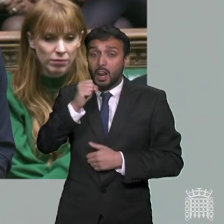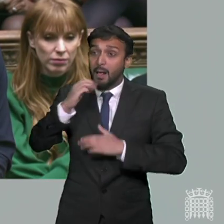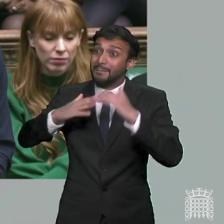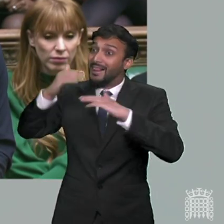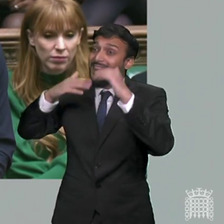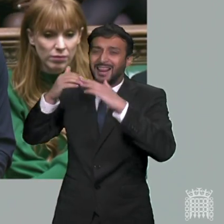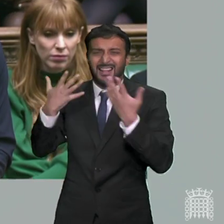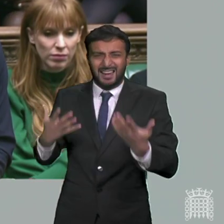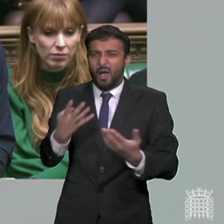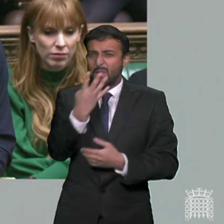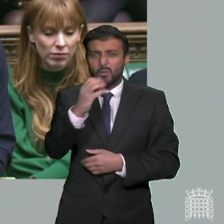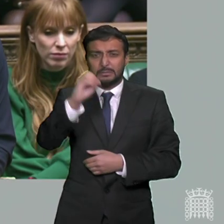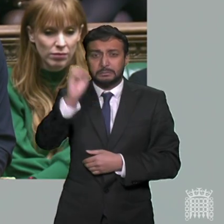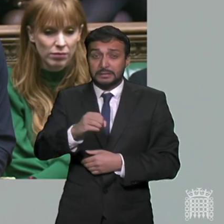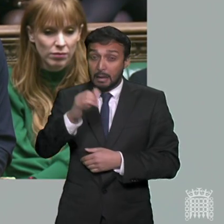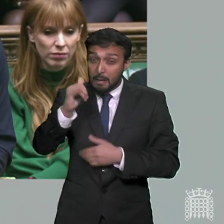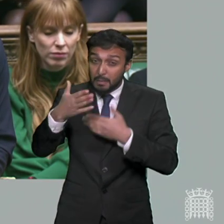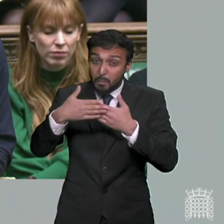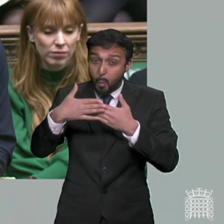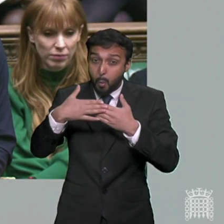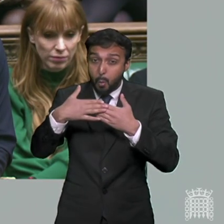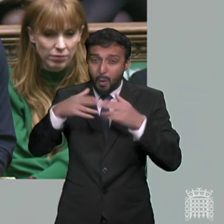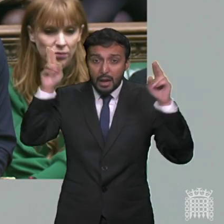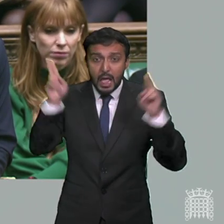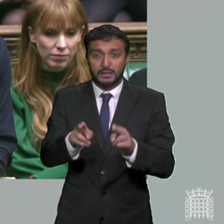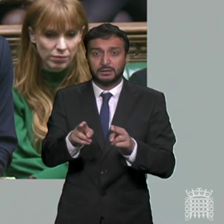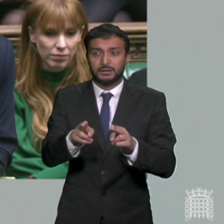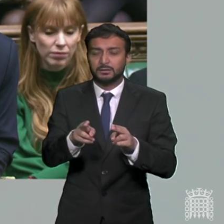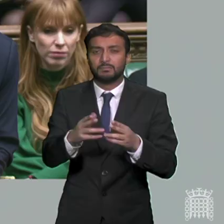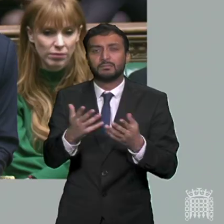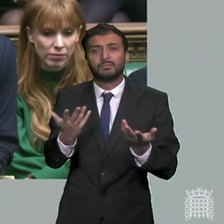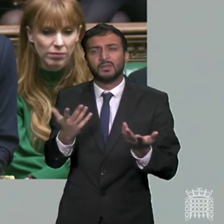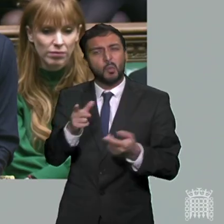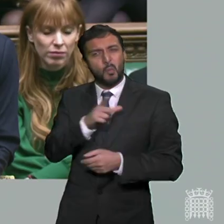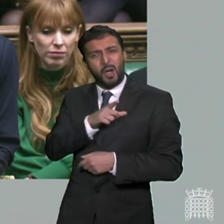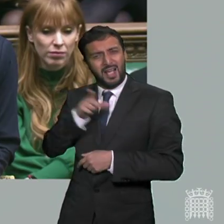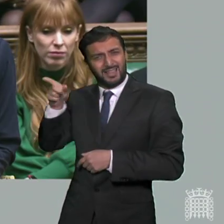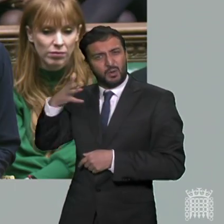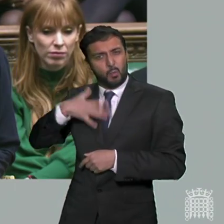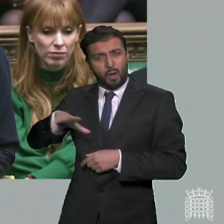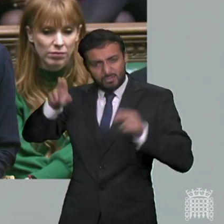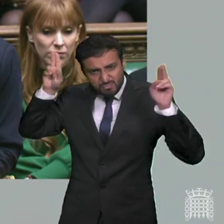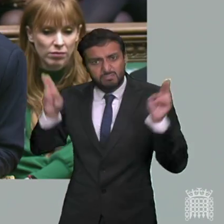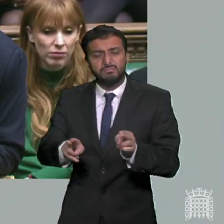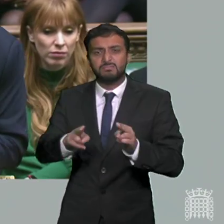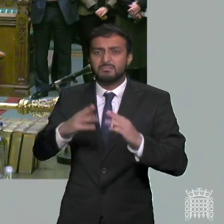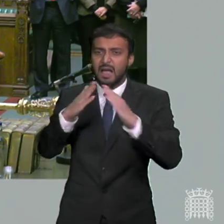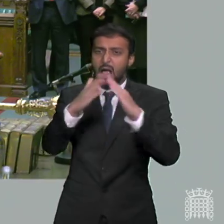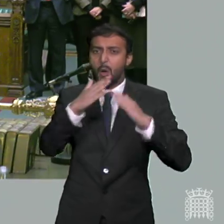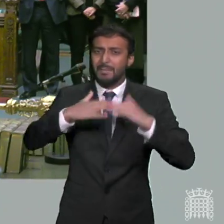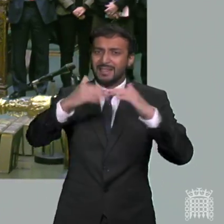Why would the Prime Minister rather cripple house building than work with us to get those targets through?